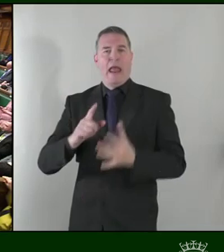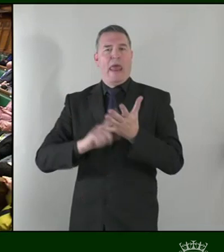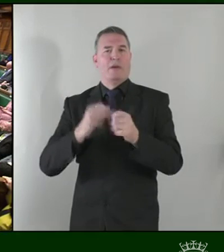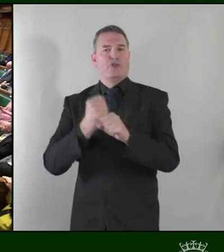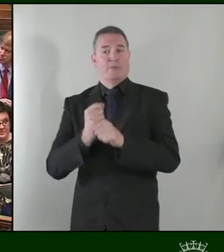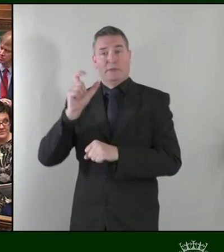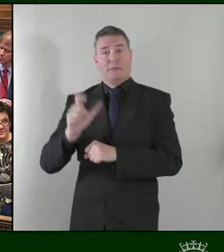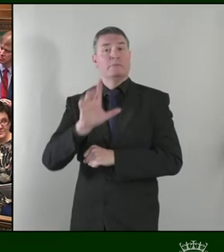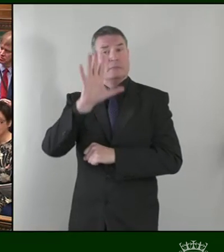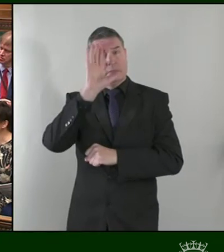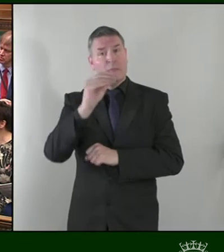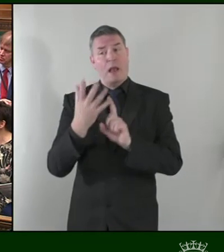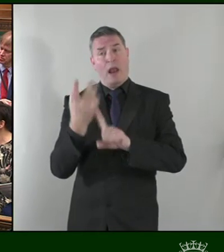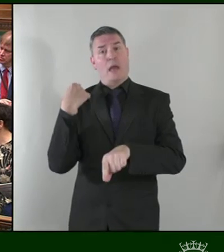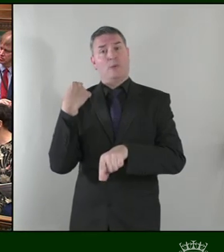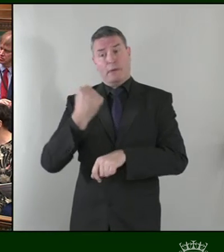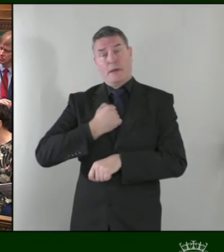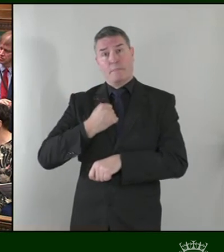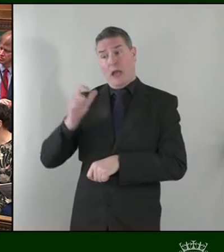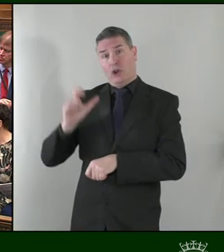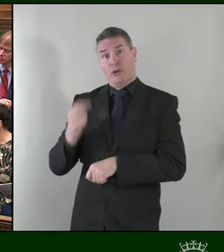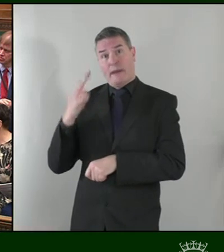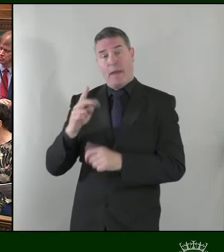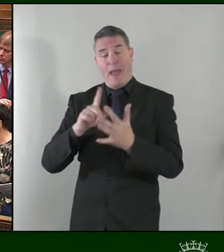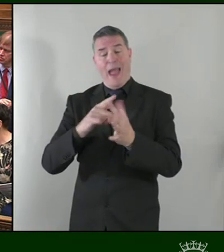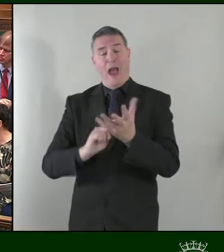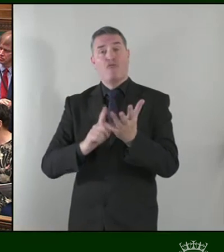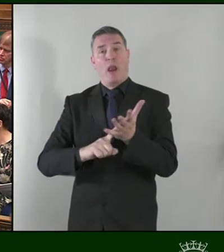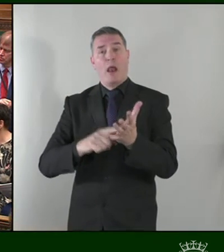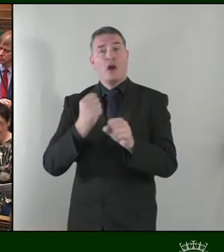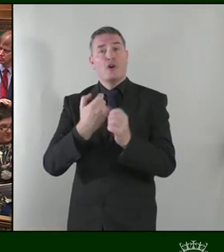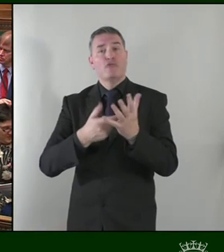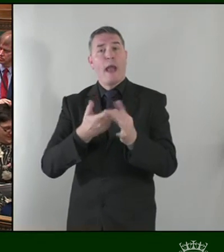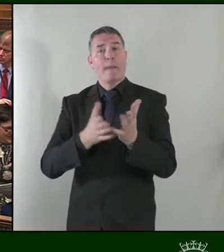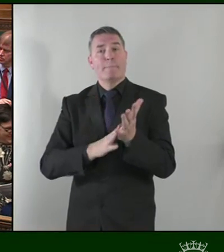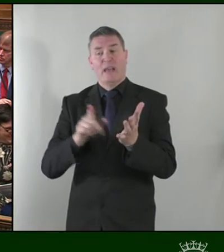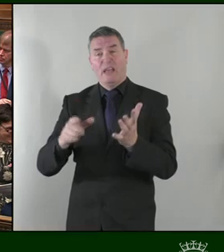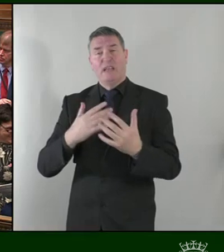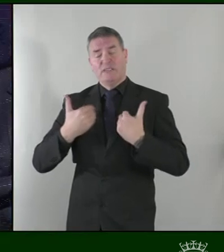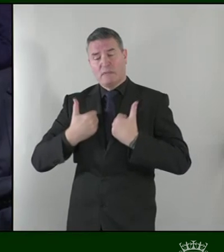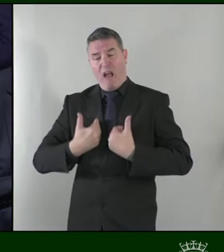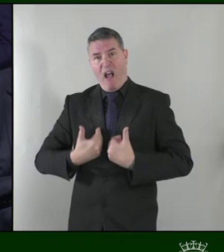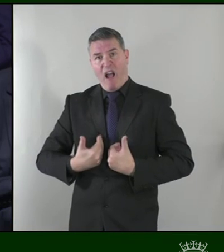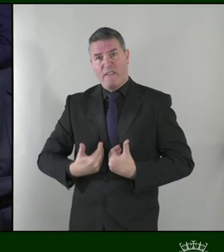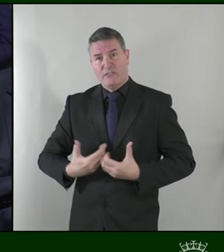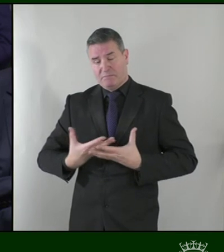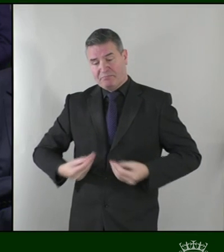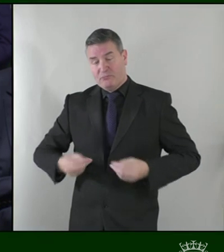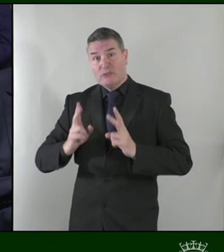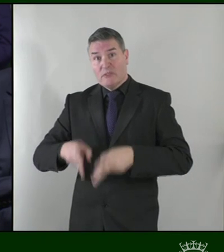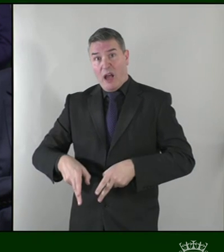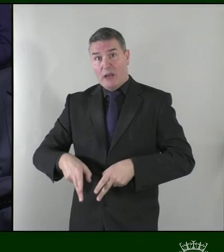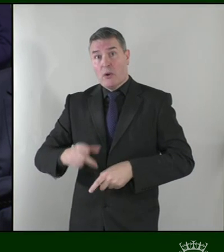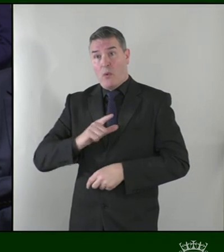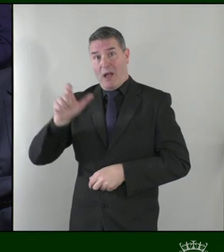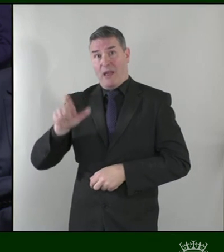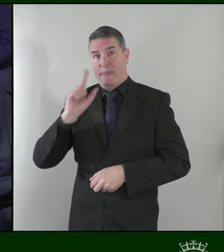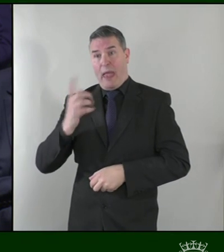Last week it was revealed that my constituent Errol Graham starved to death just months after the Department for Work and Pensions stopped his benefits.